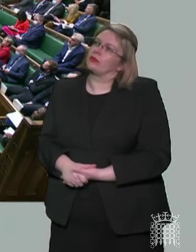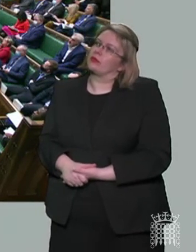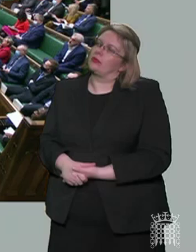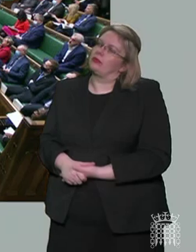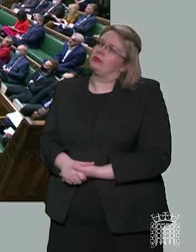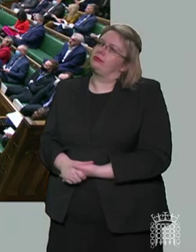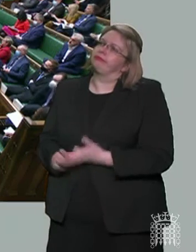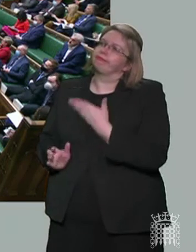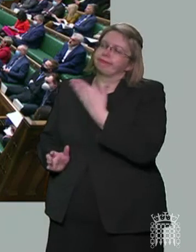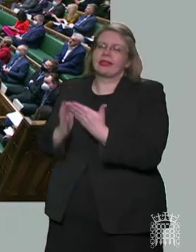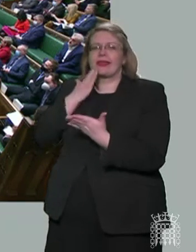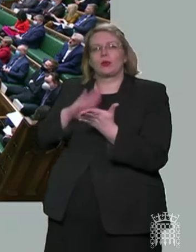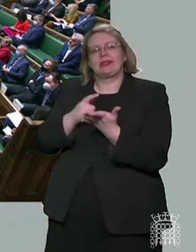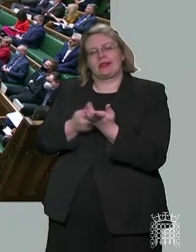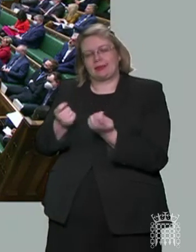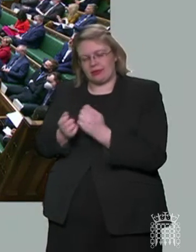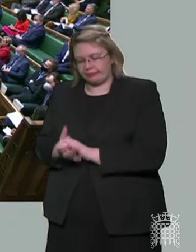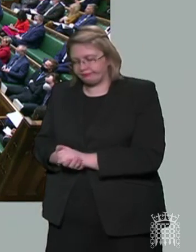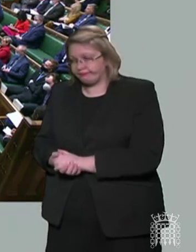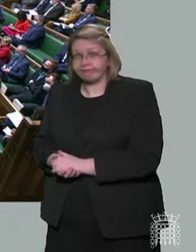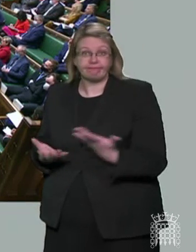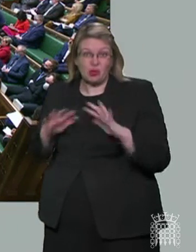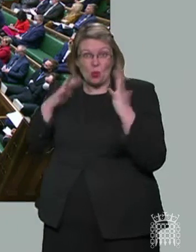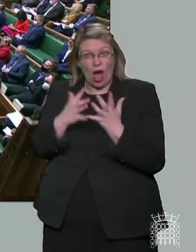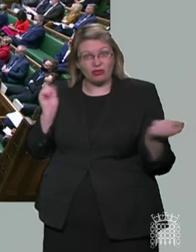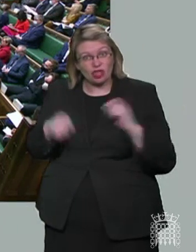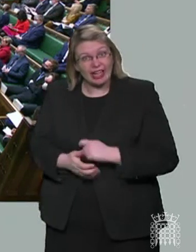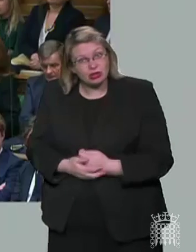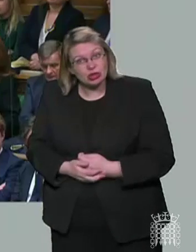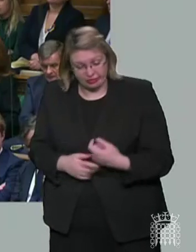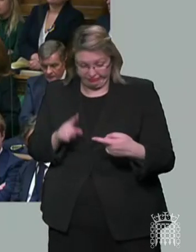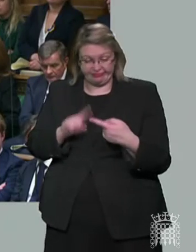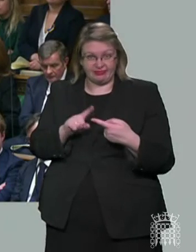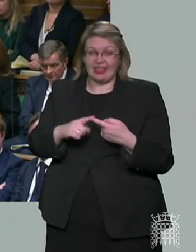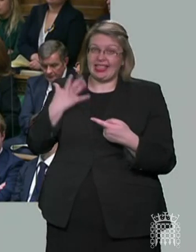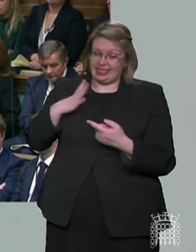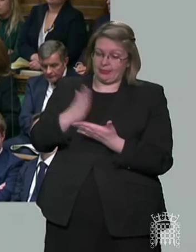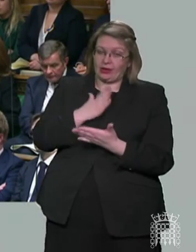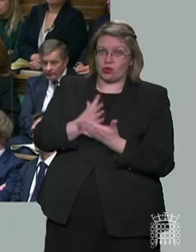The world has changed. Energy security is vital, but so too is food security.